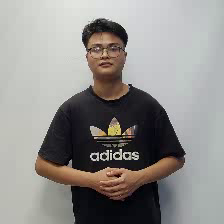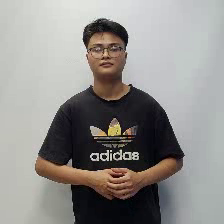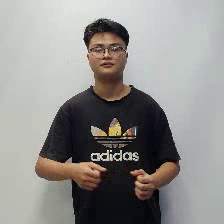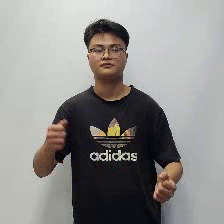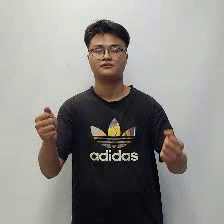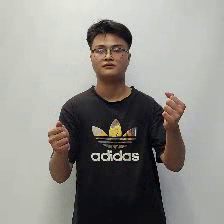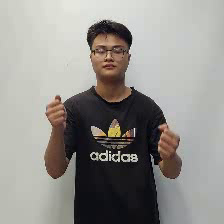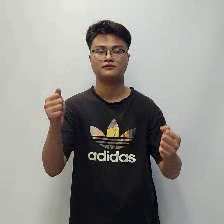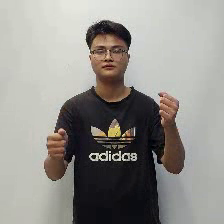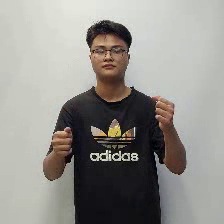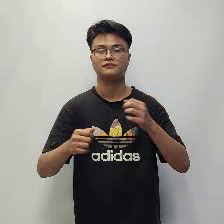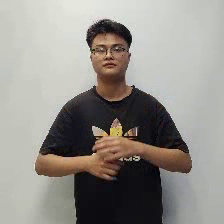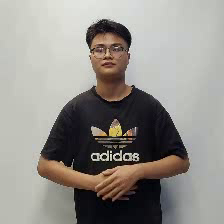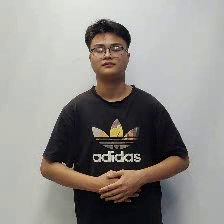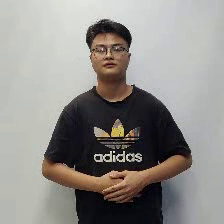Ô tô